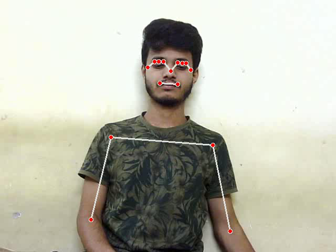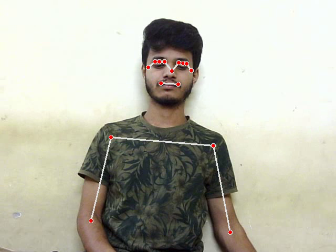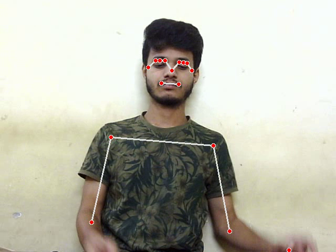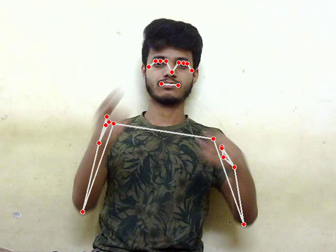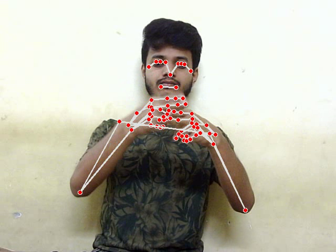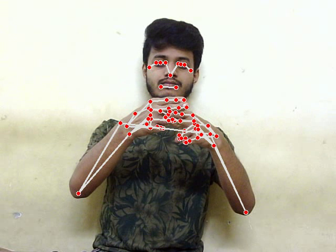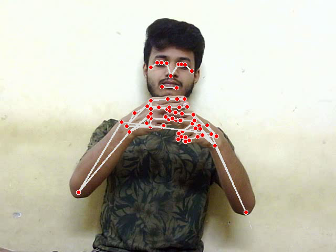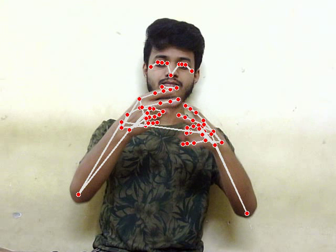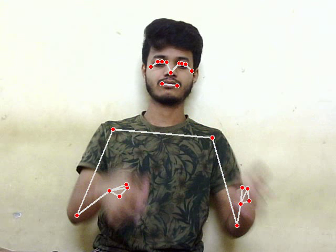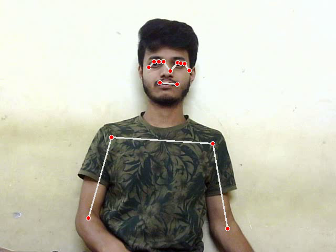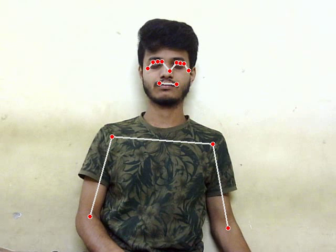name